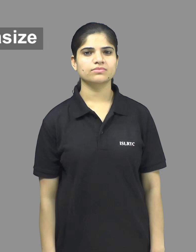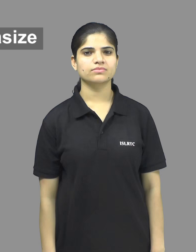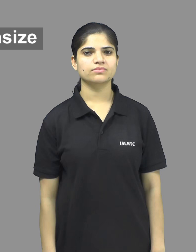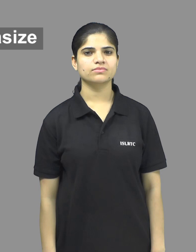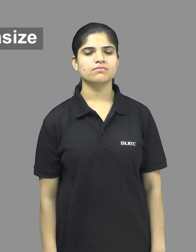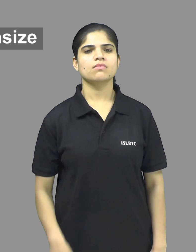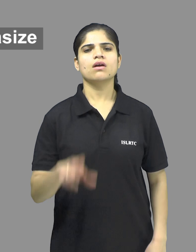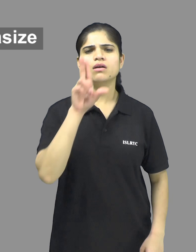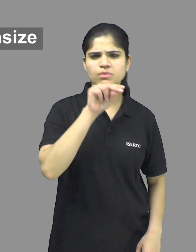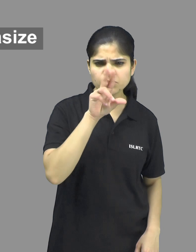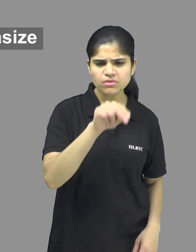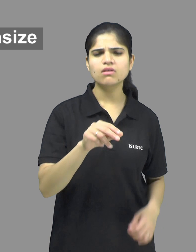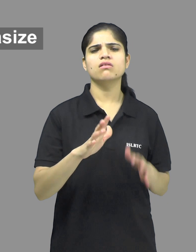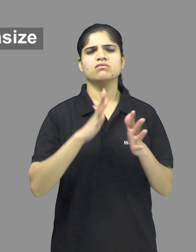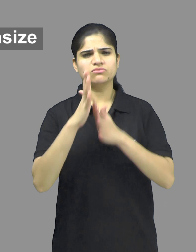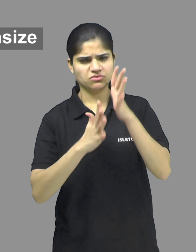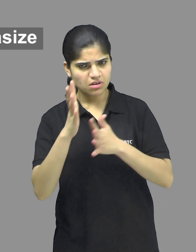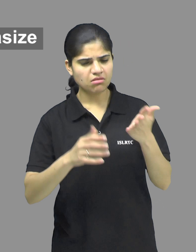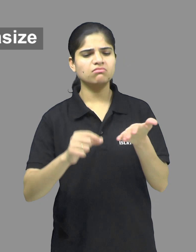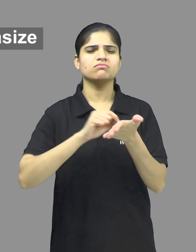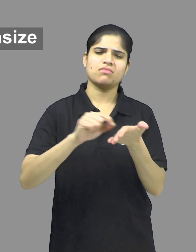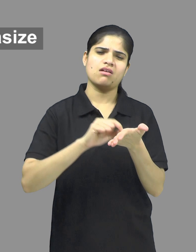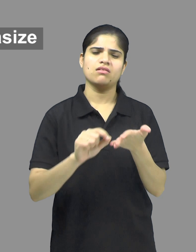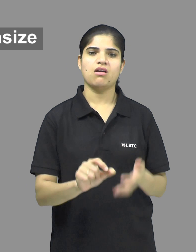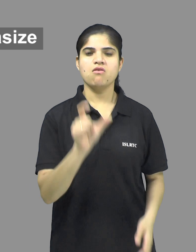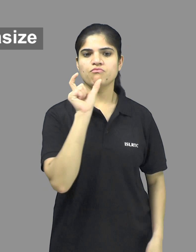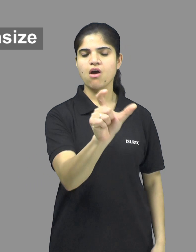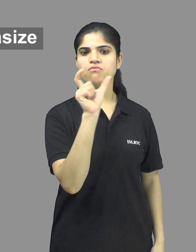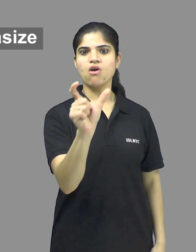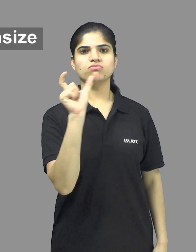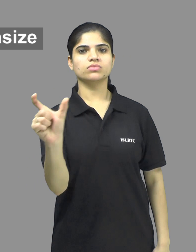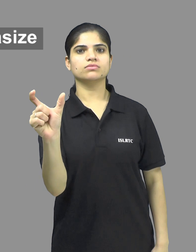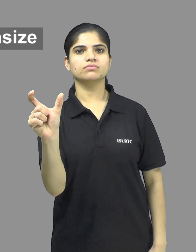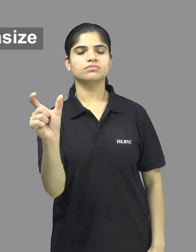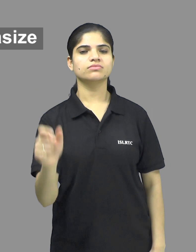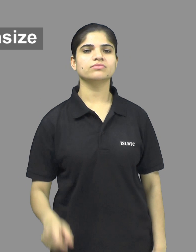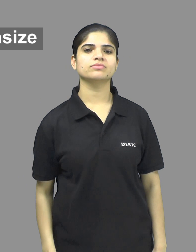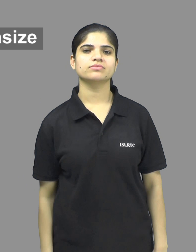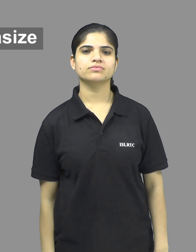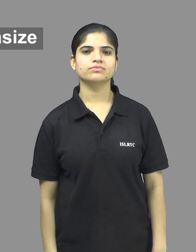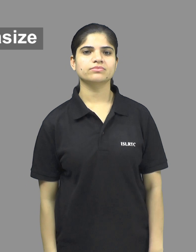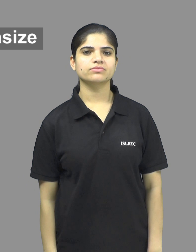Emphasize